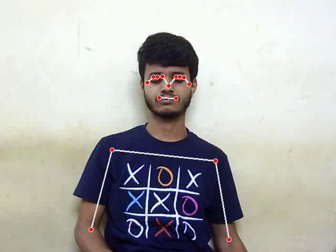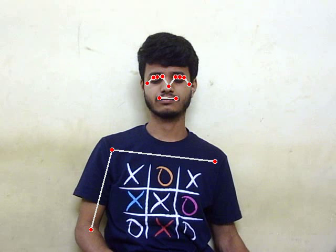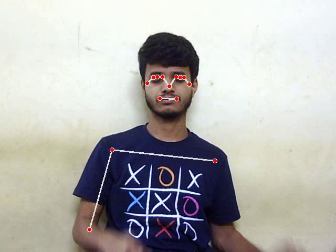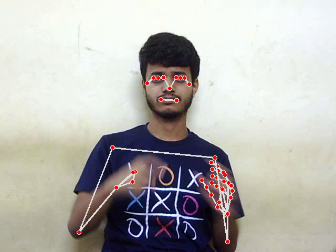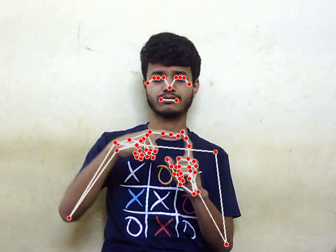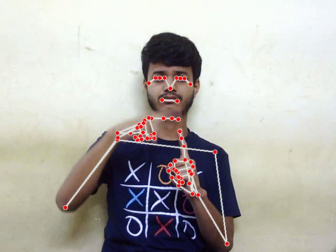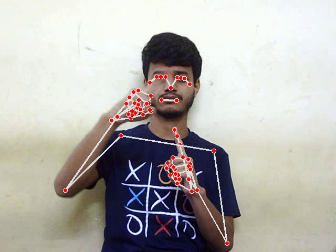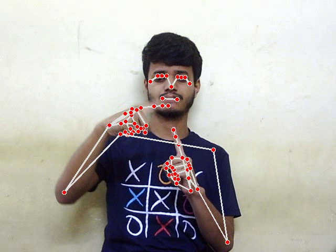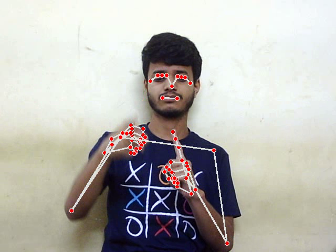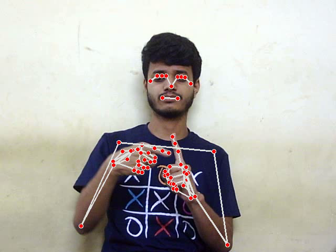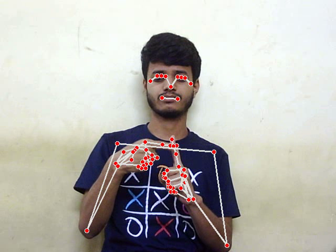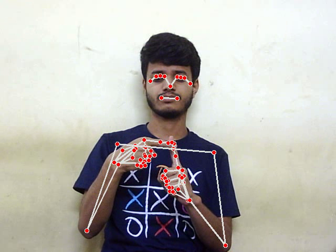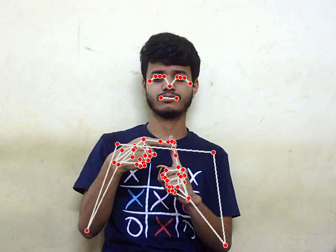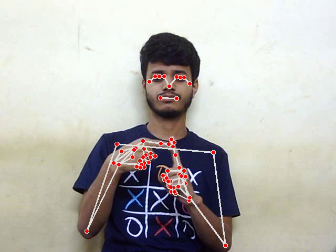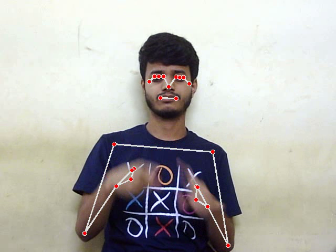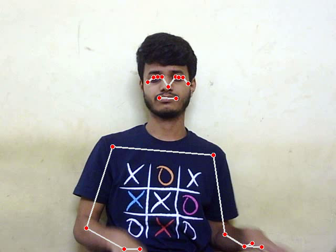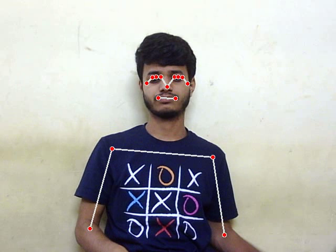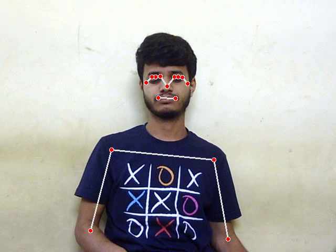when